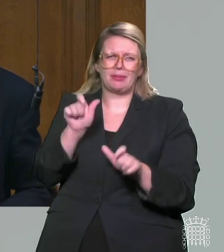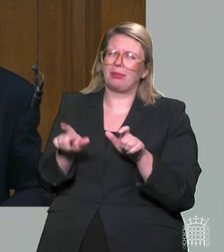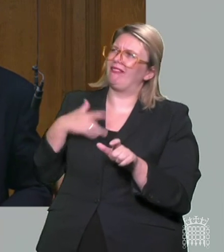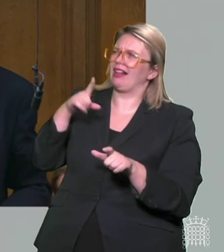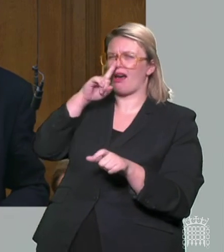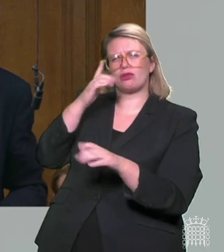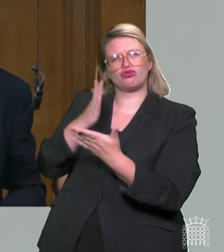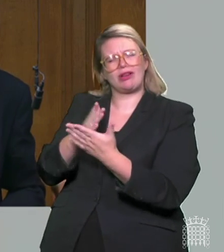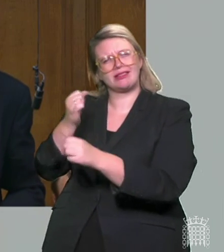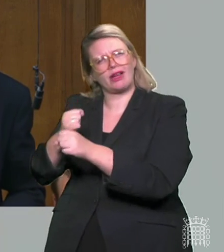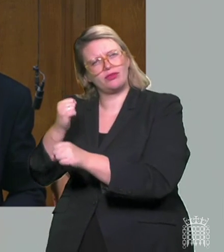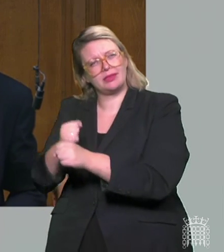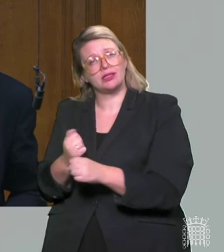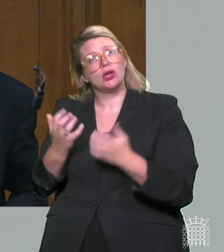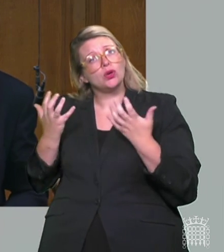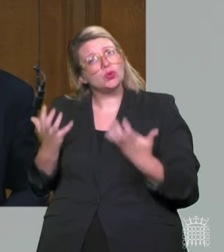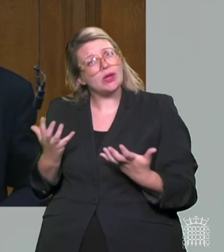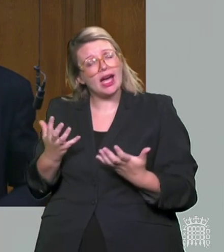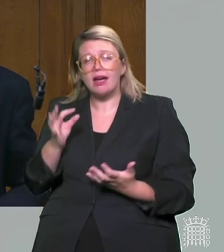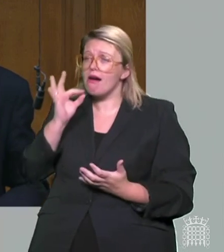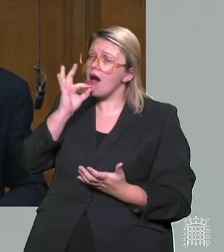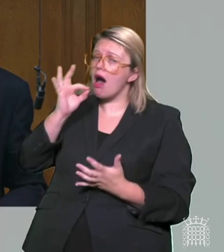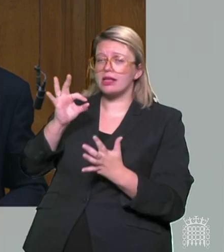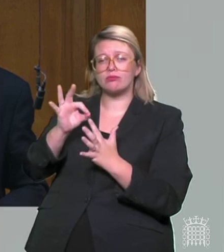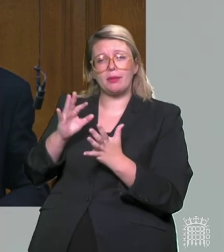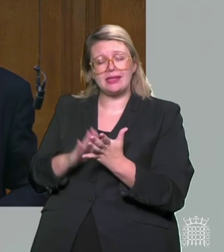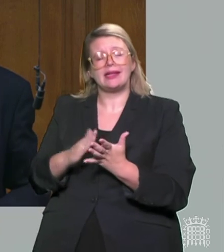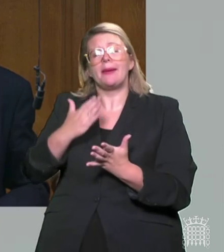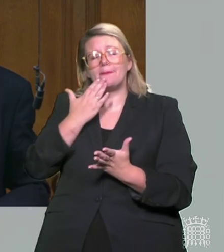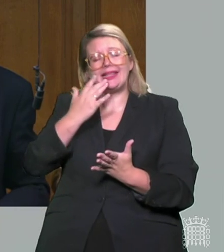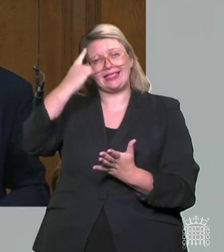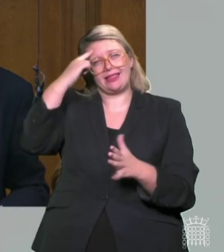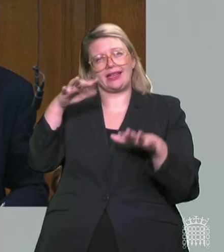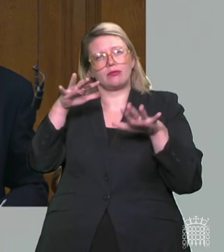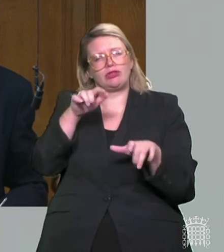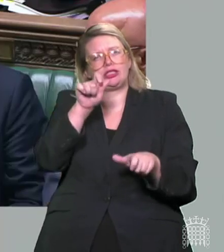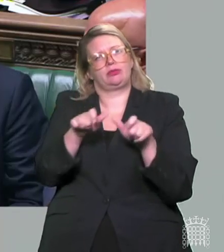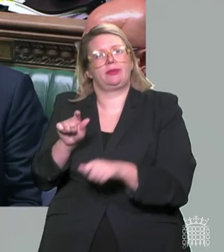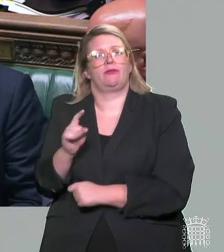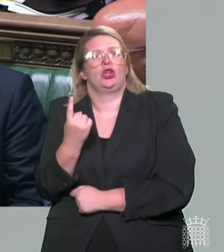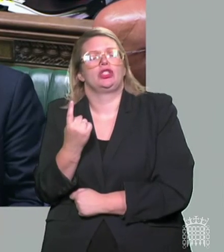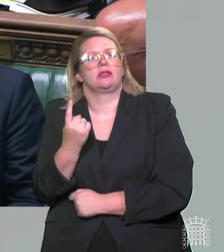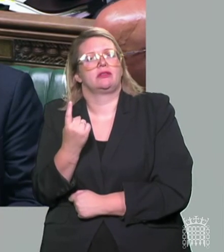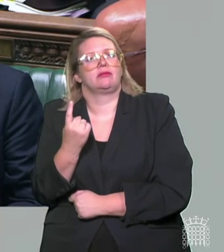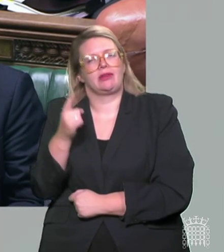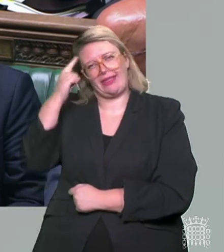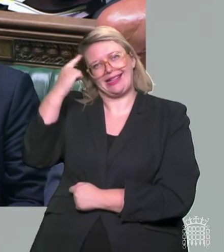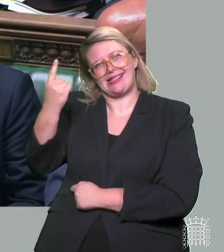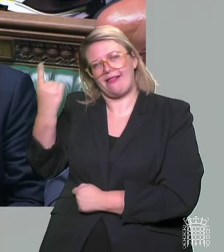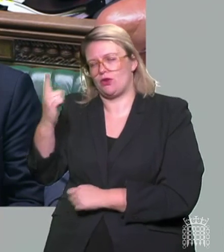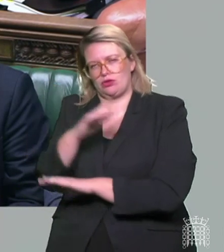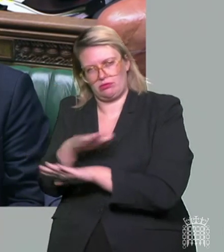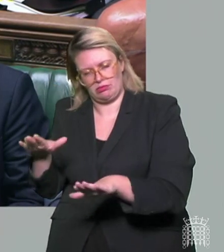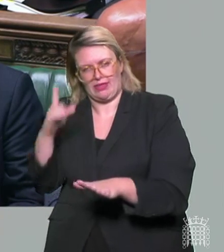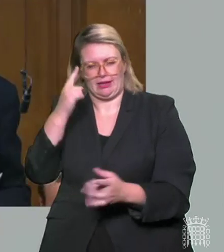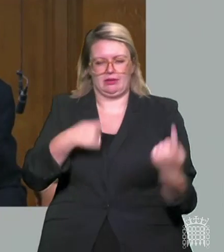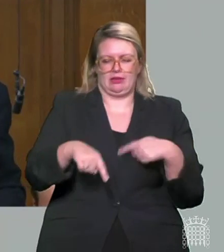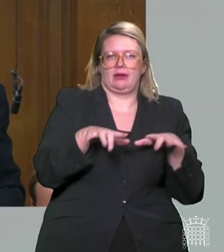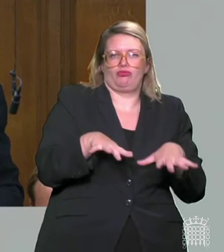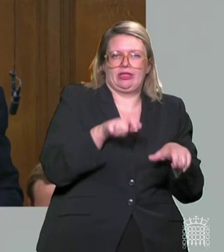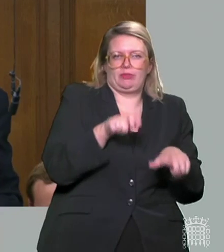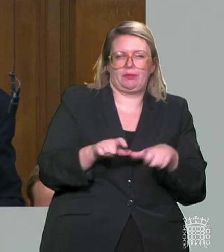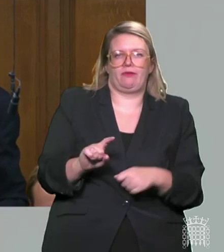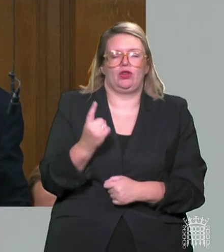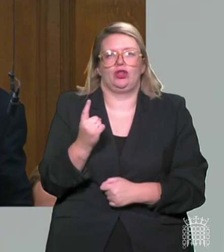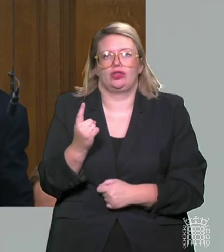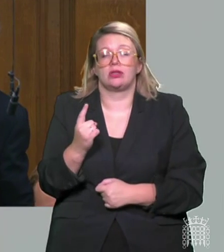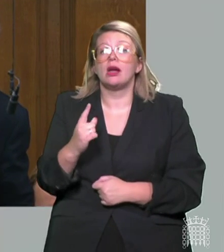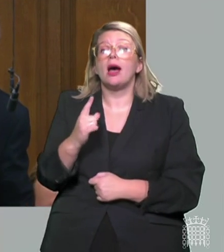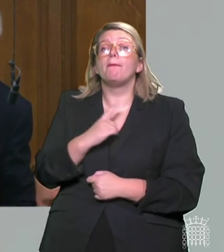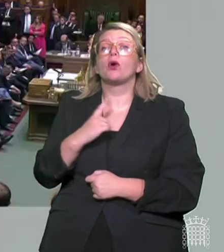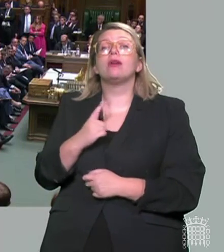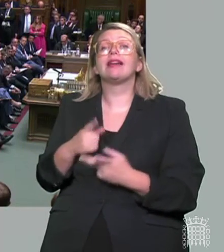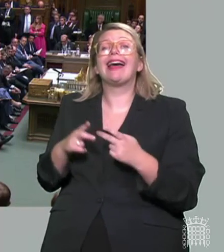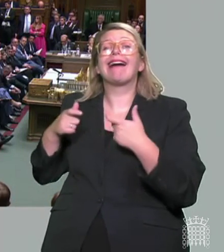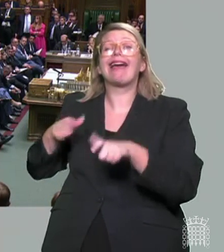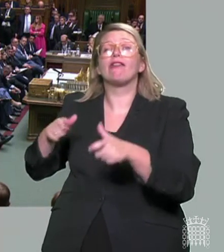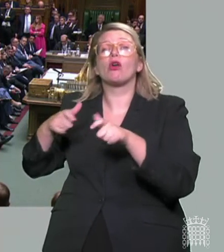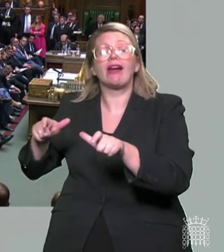Today, I ask him to do the honourable thing: to put the interests of the nation before his own interests, before, in his own words, it does become “impossible” for government to do its job.